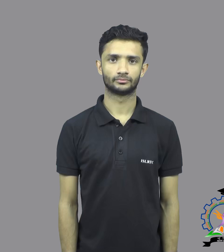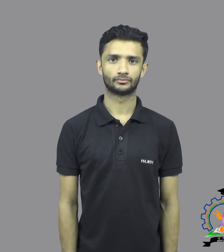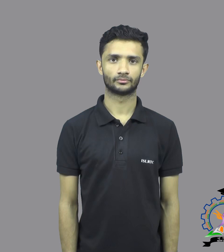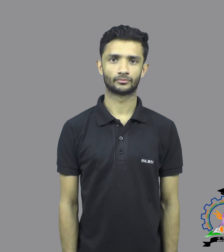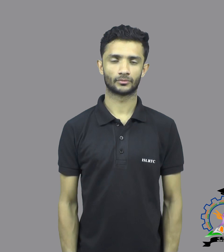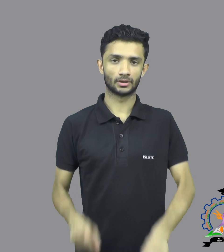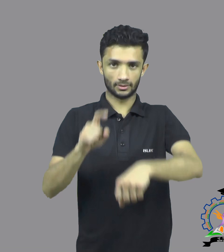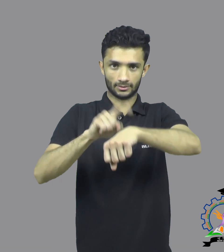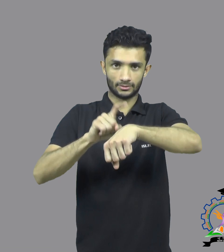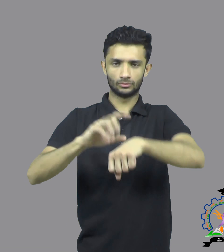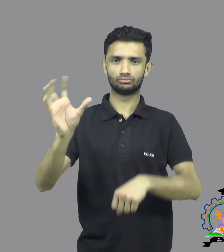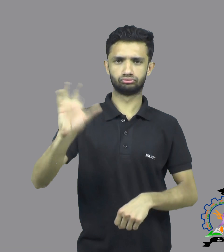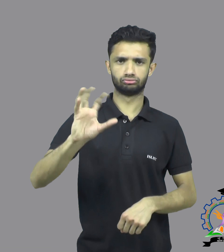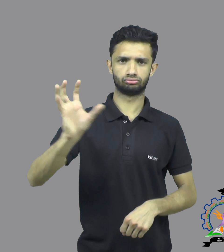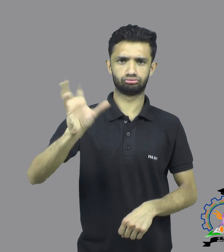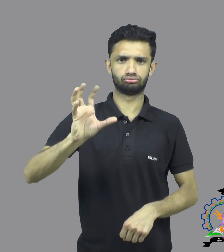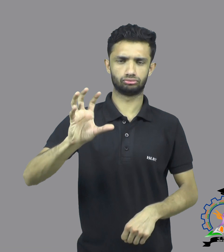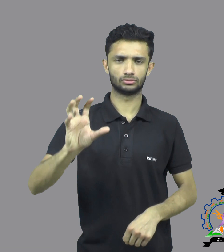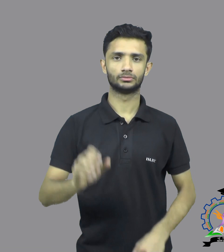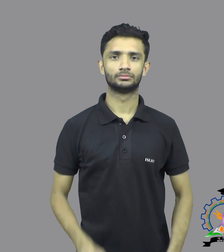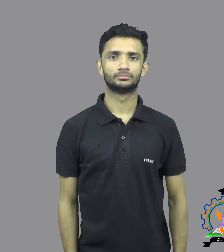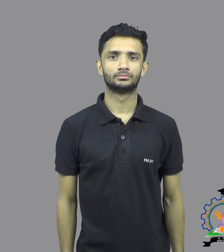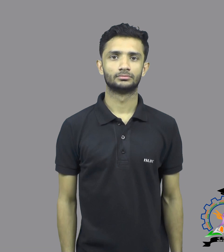Alarm